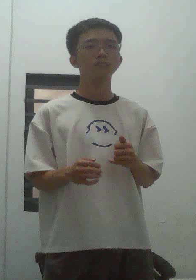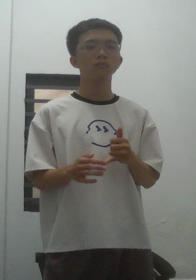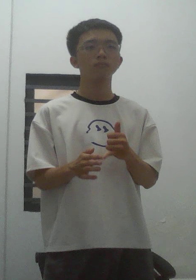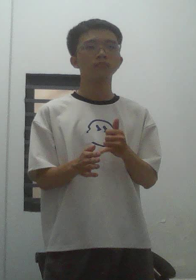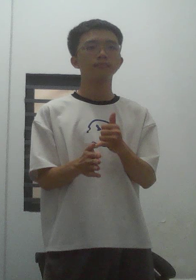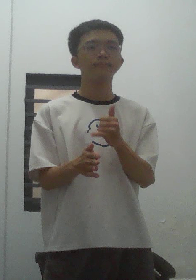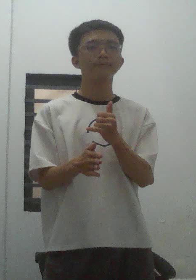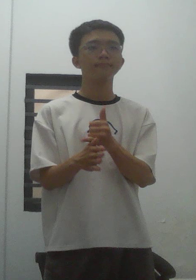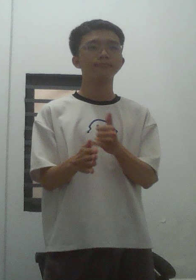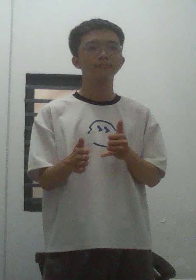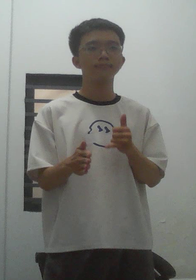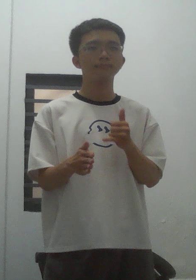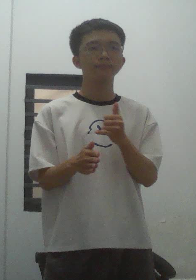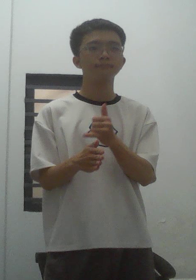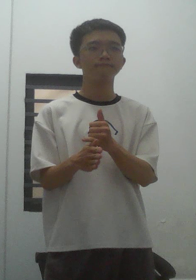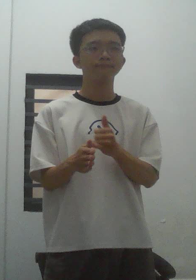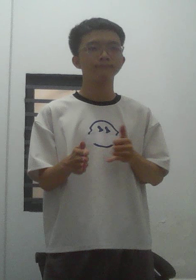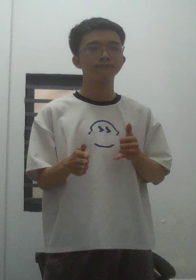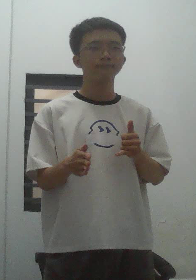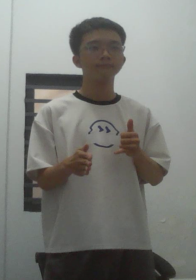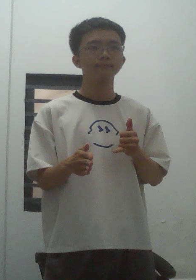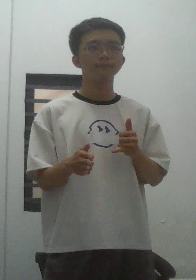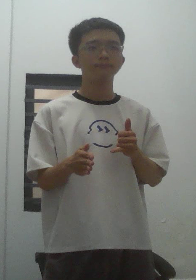cuoi thang